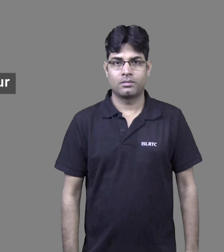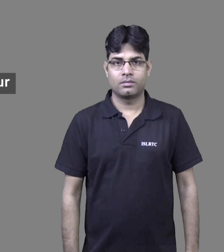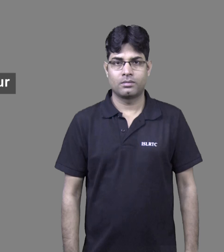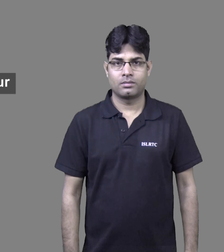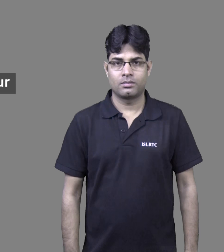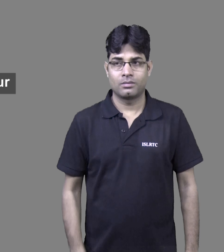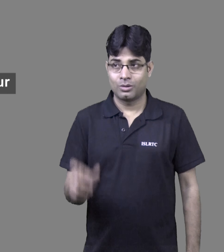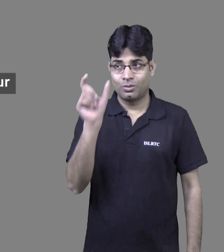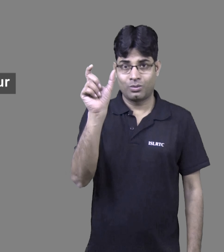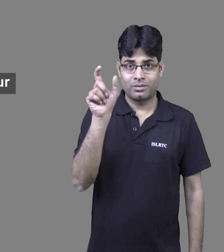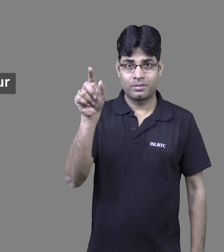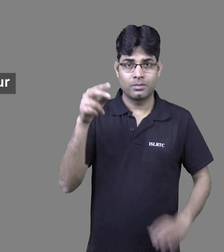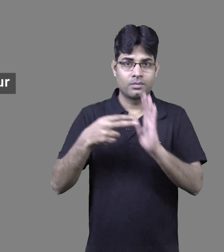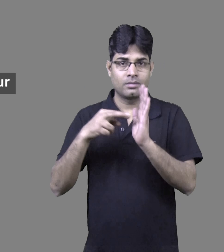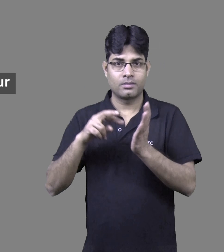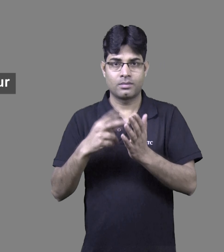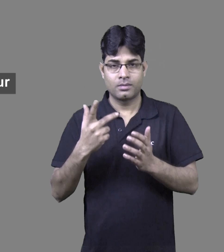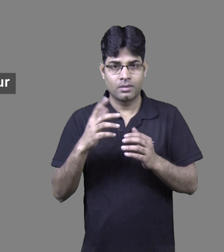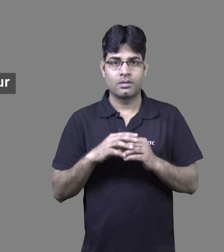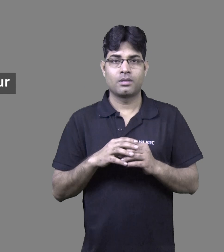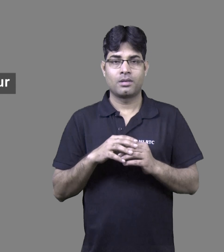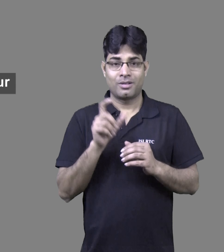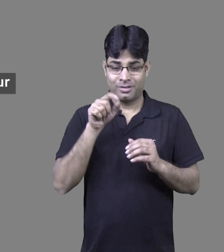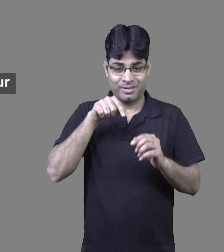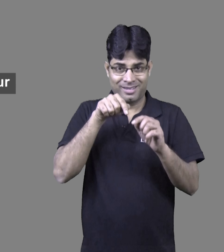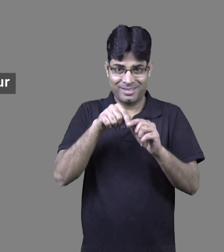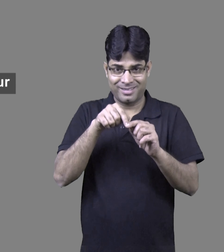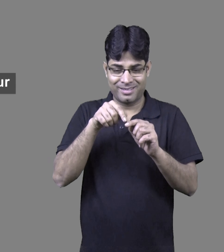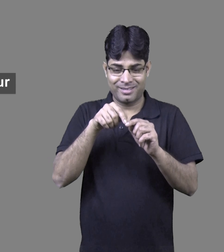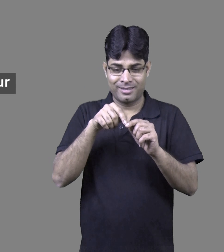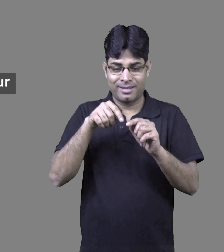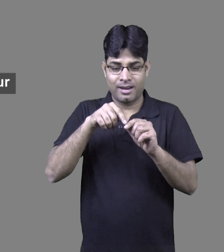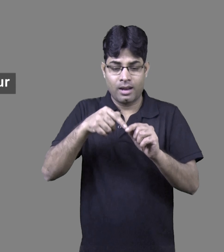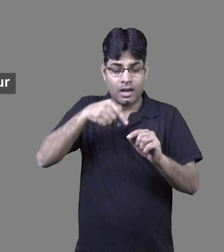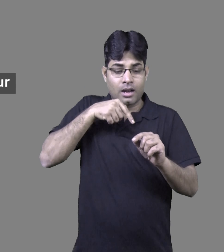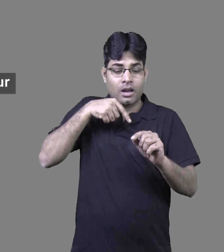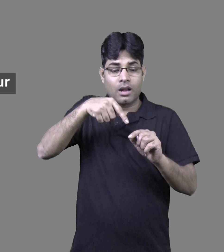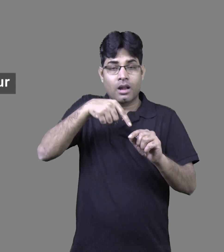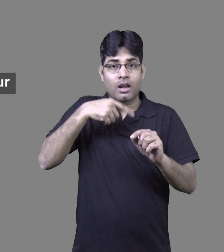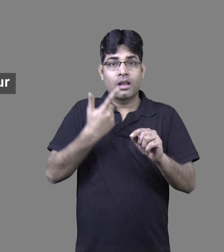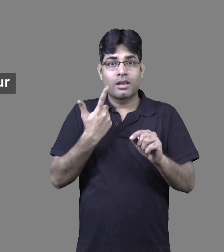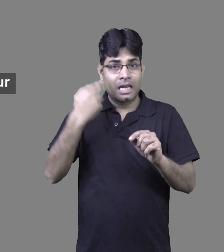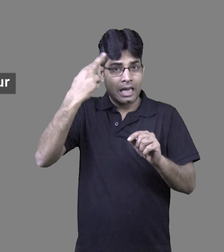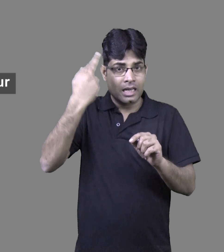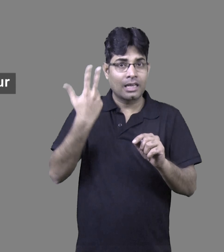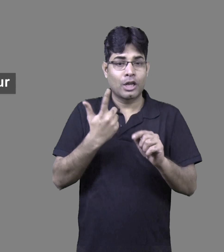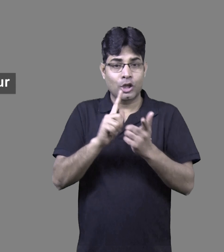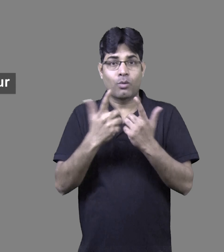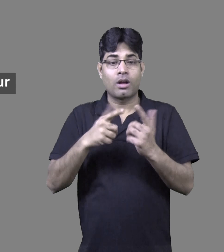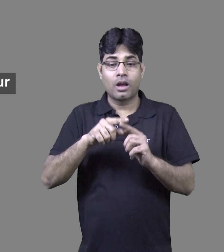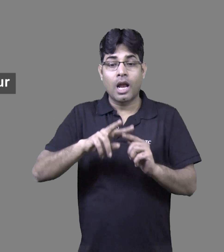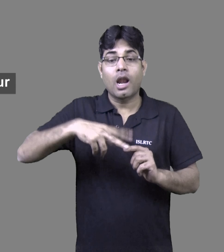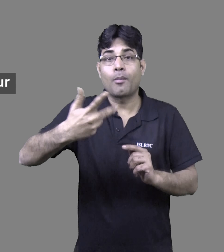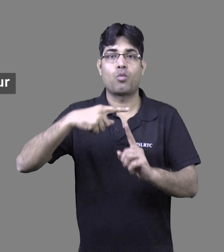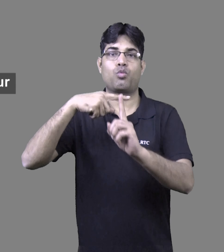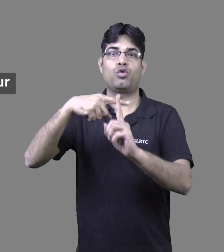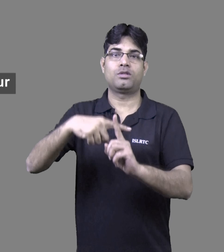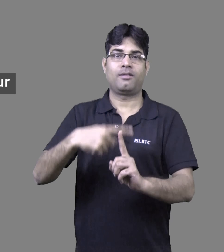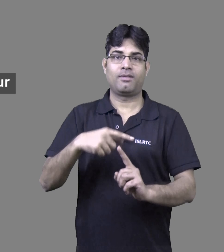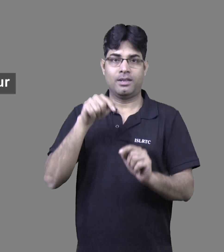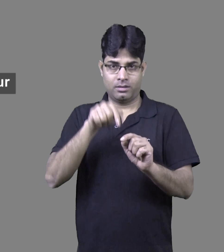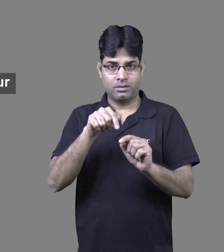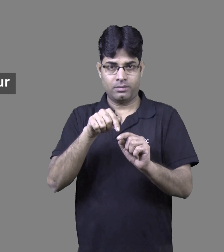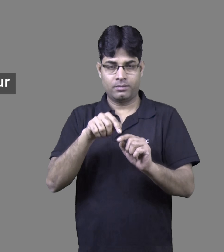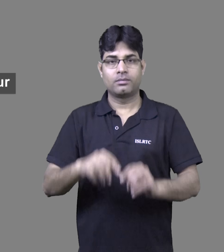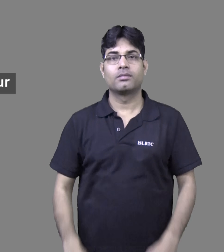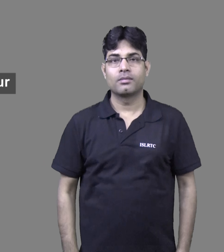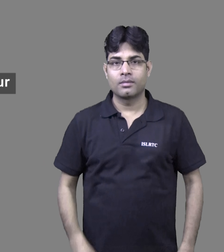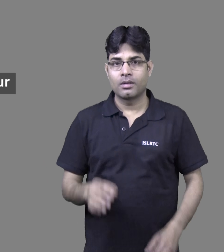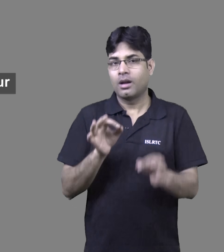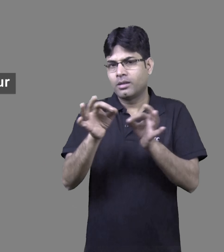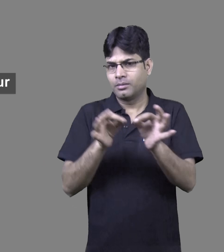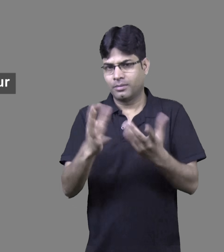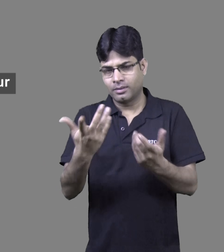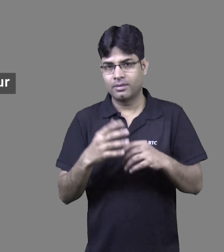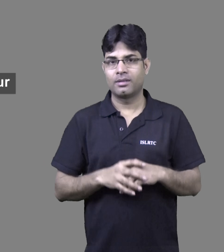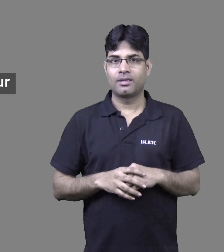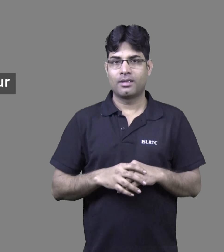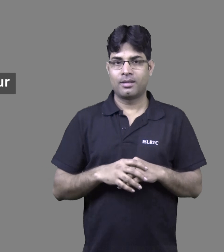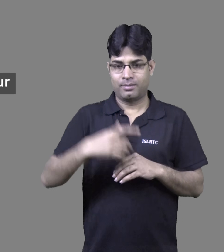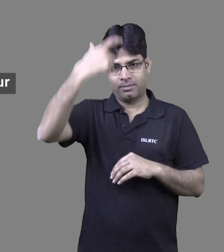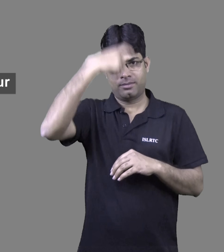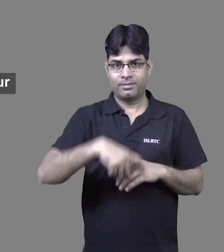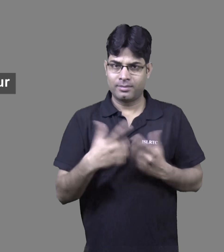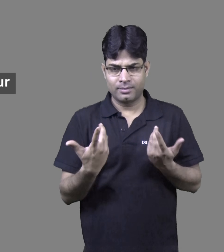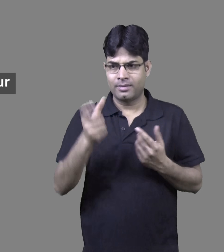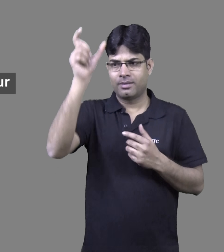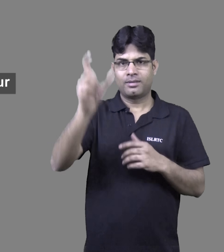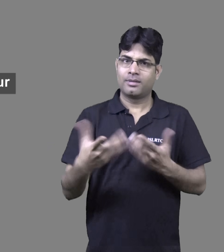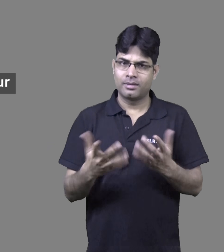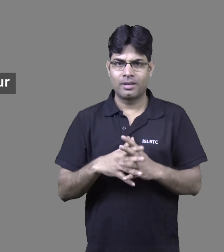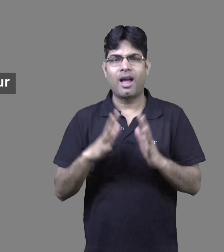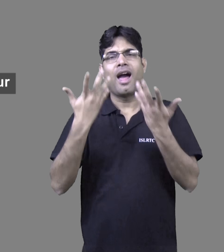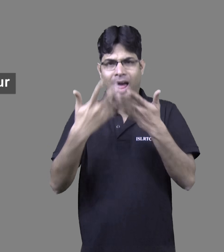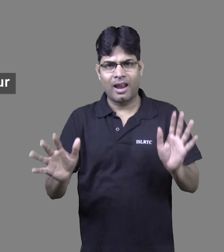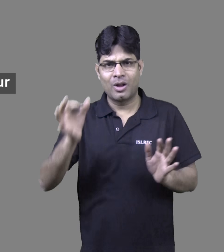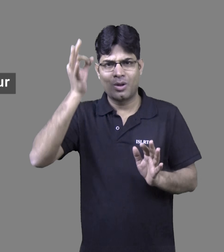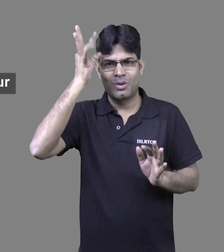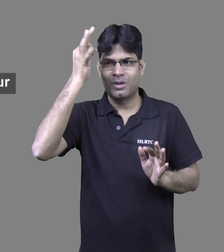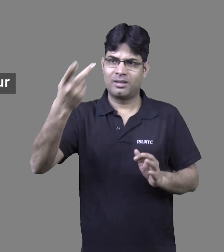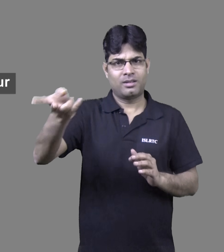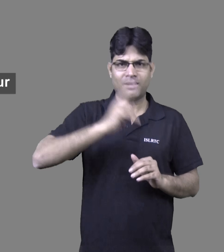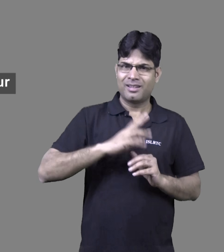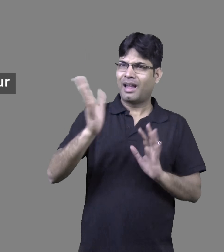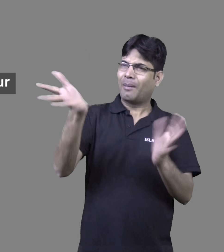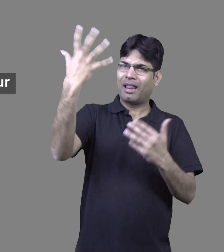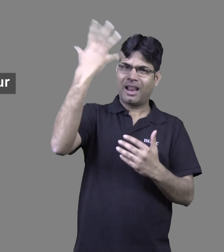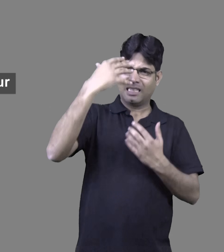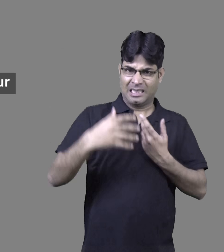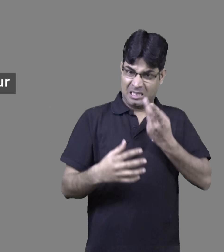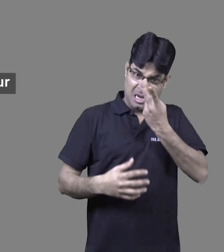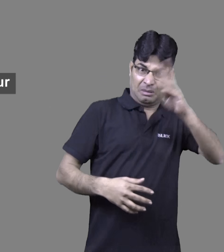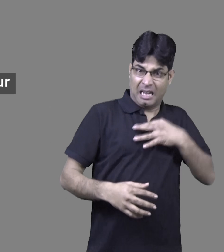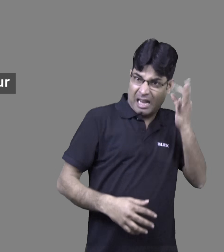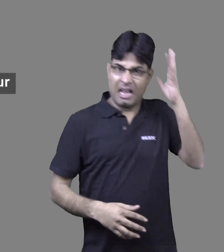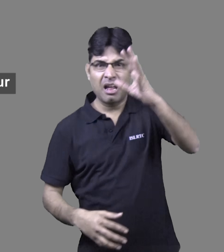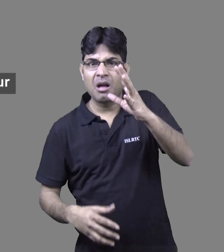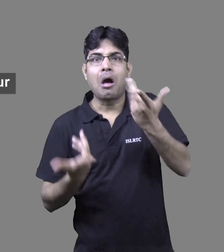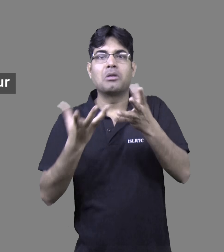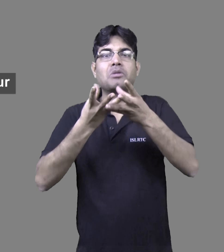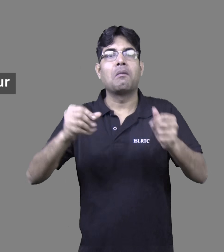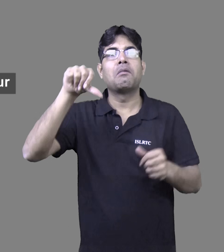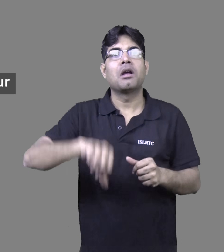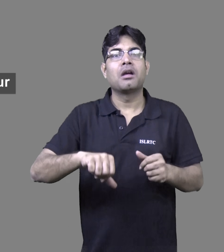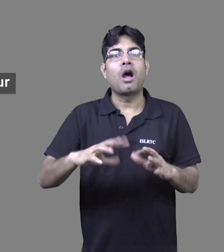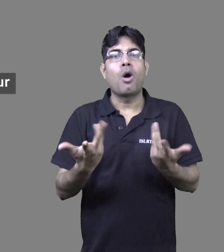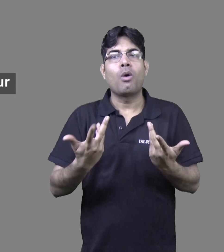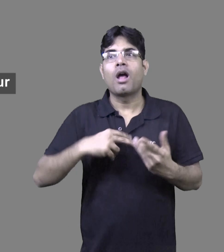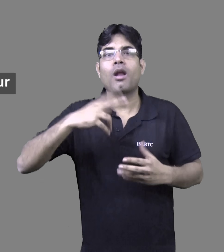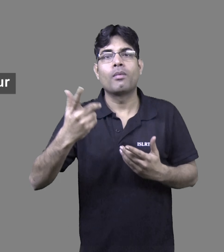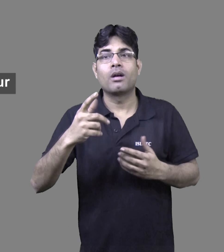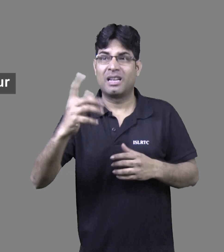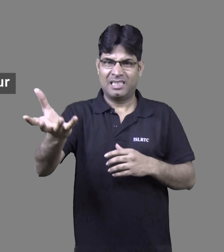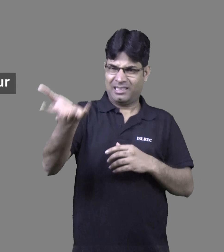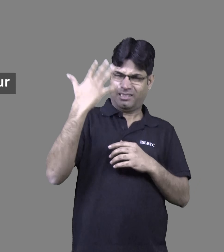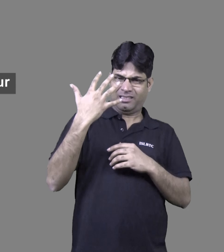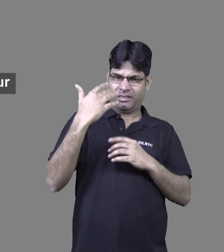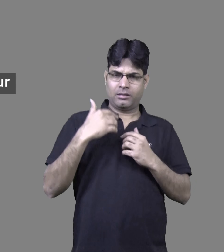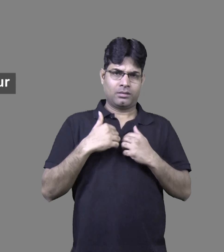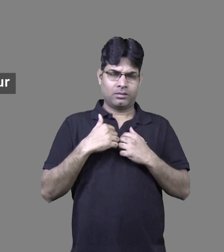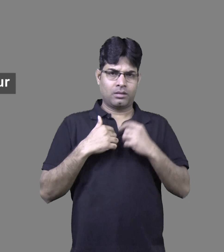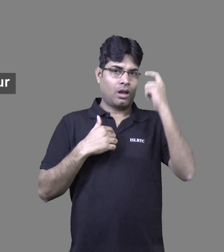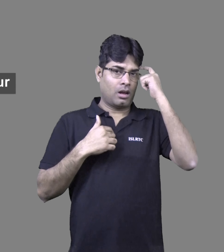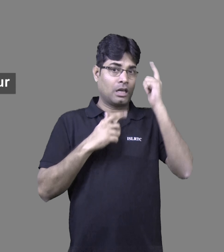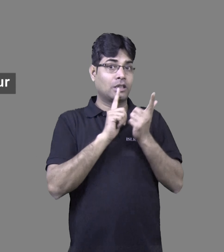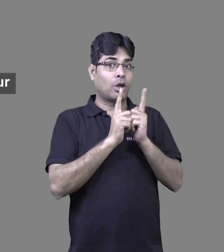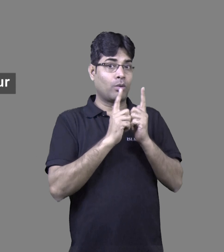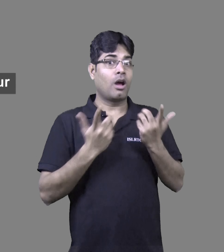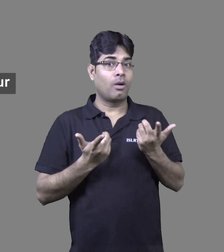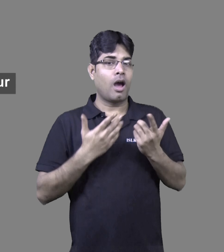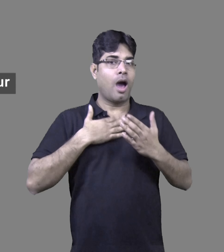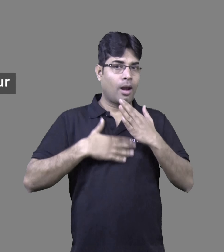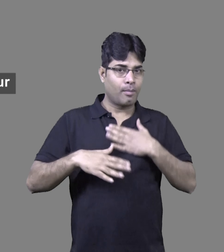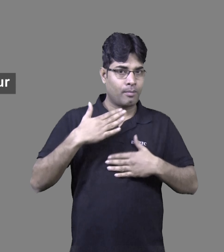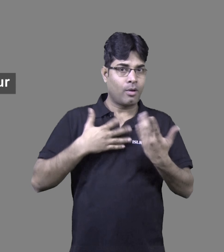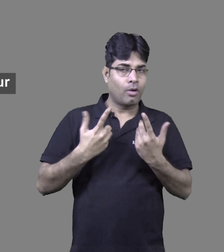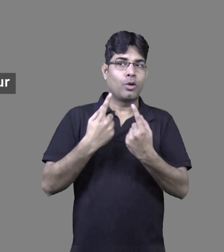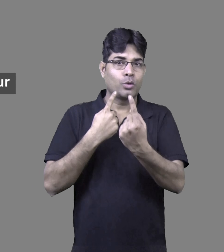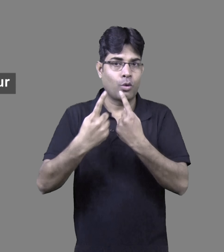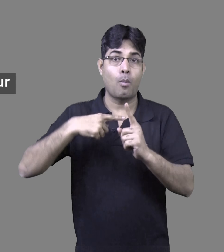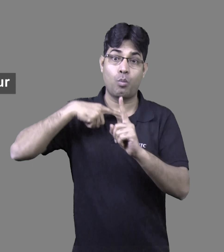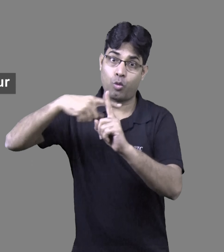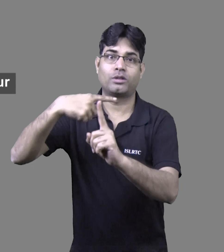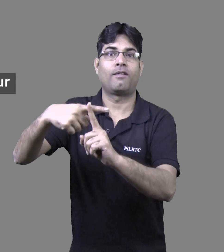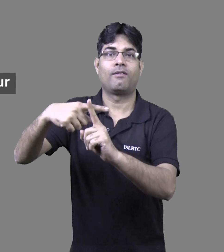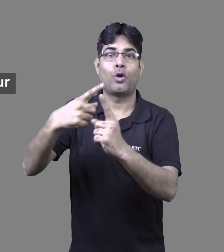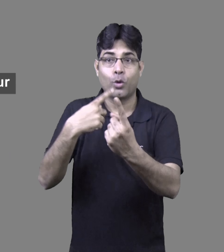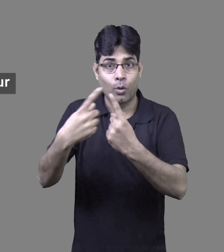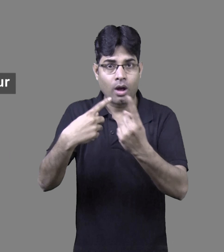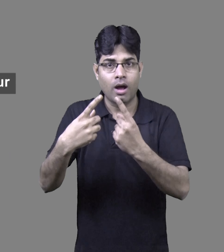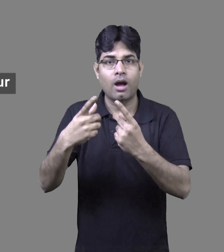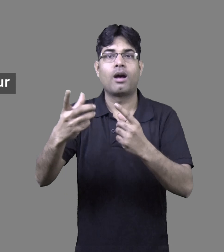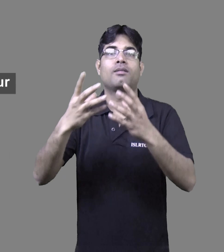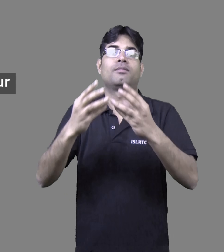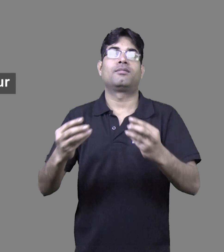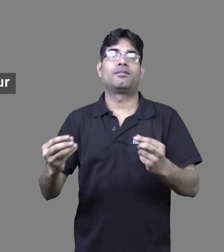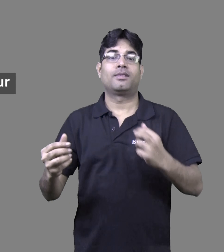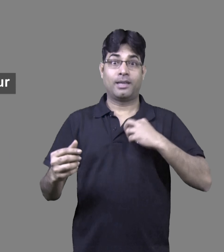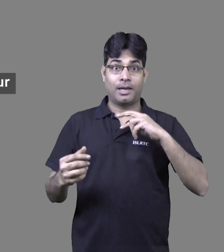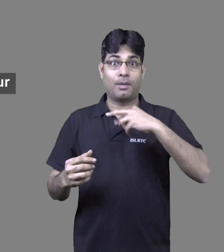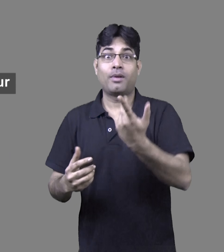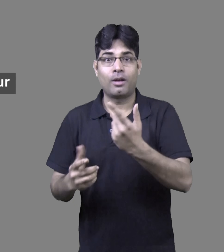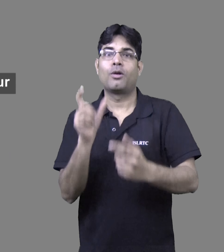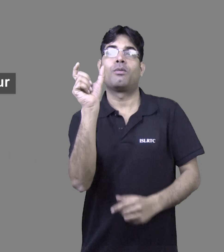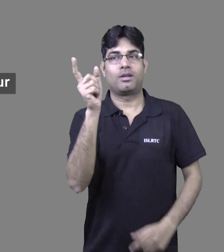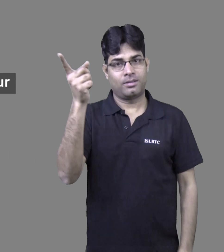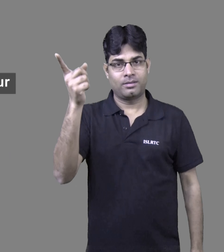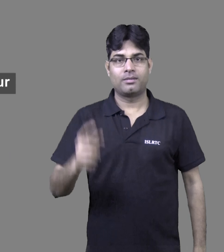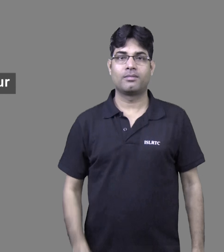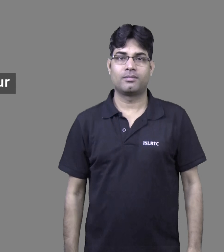Rational Rational Behaviour